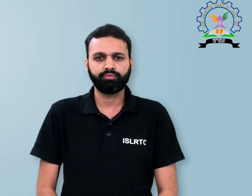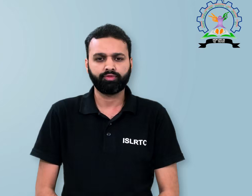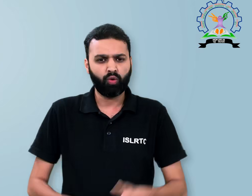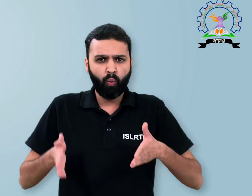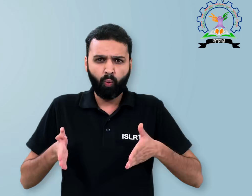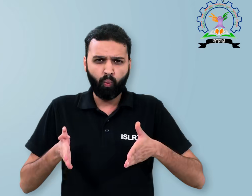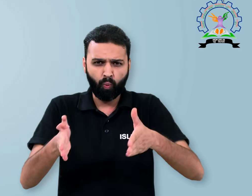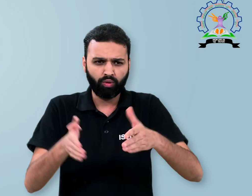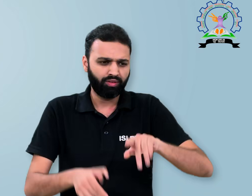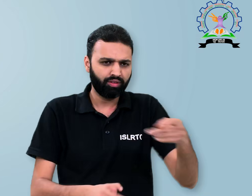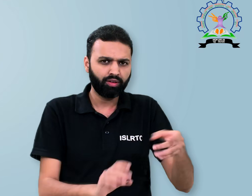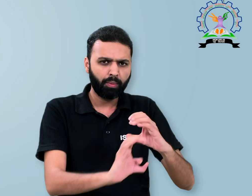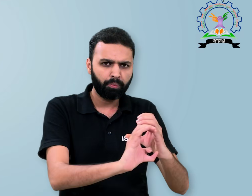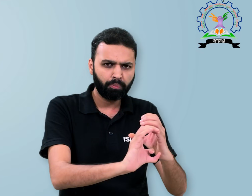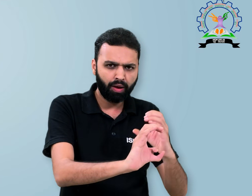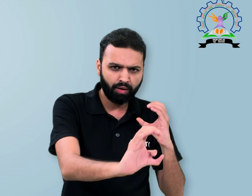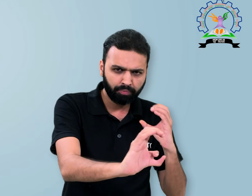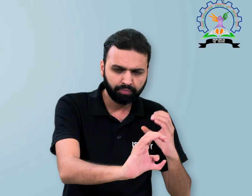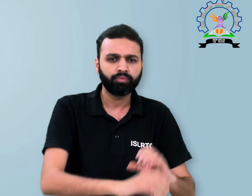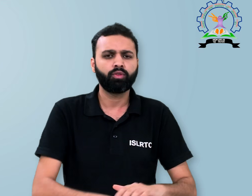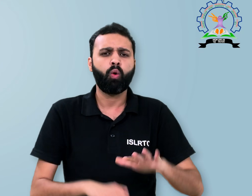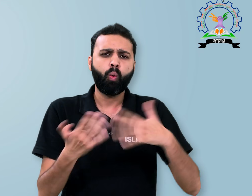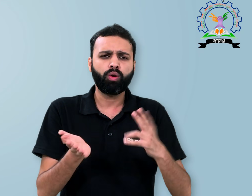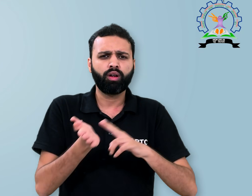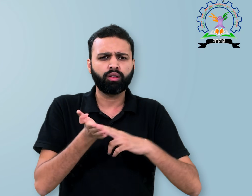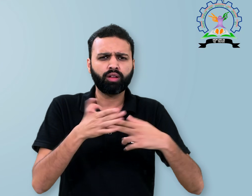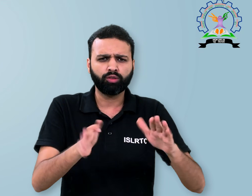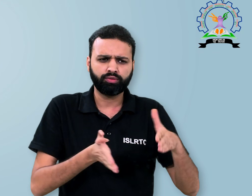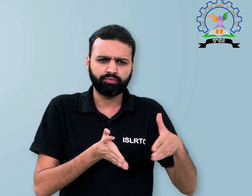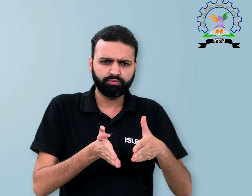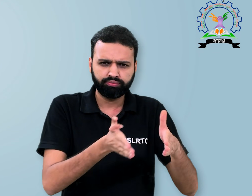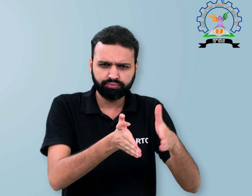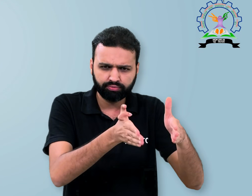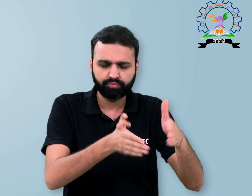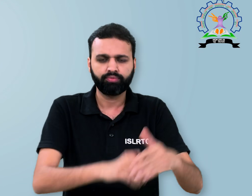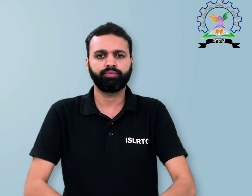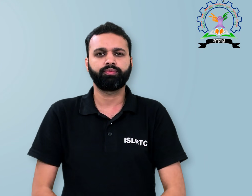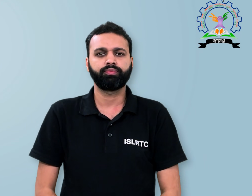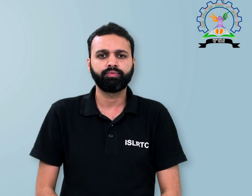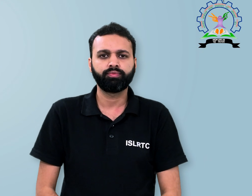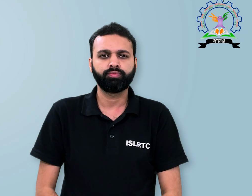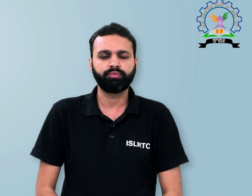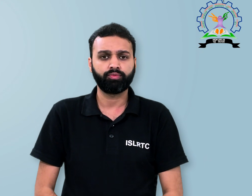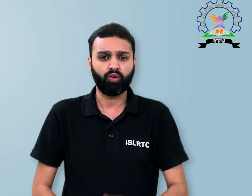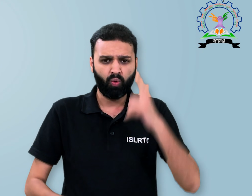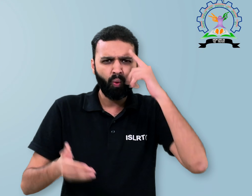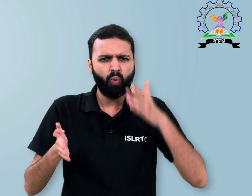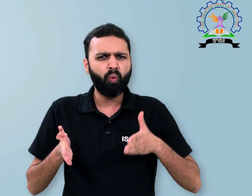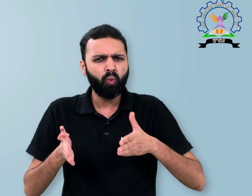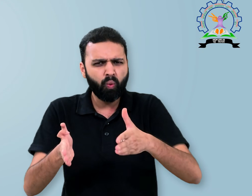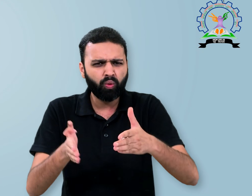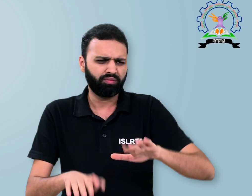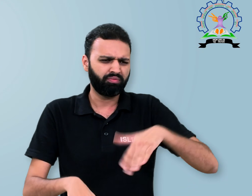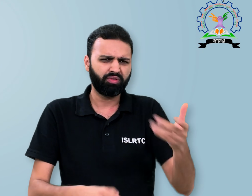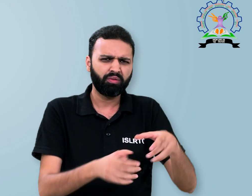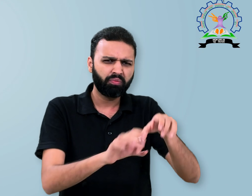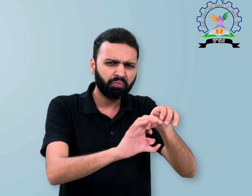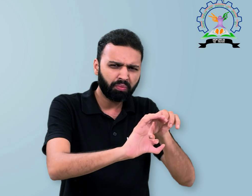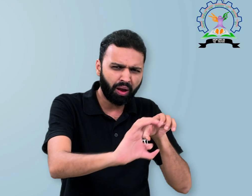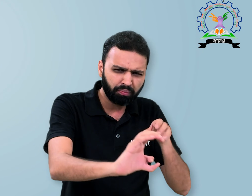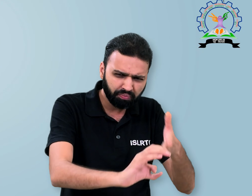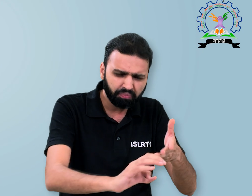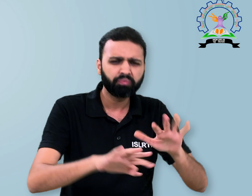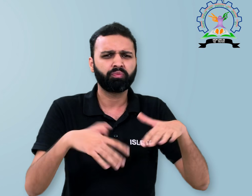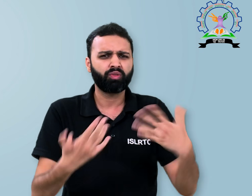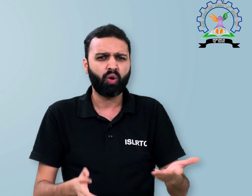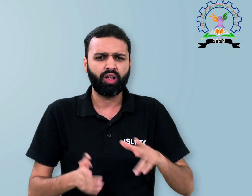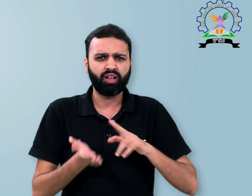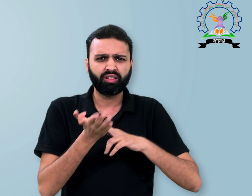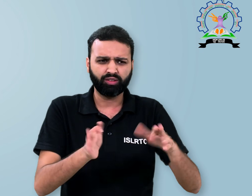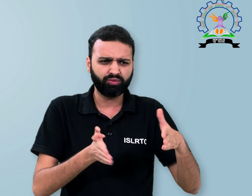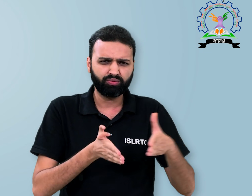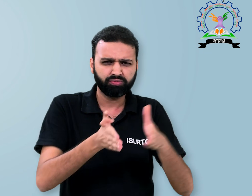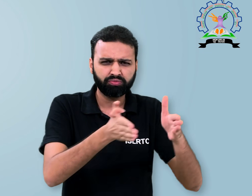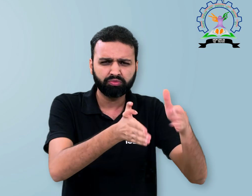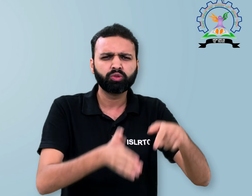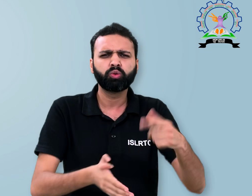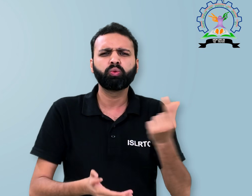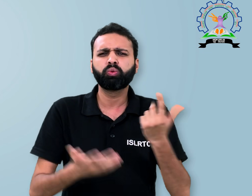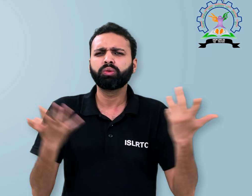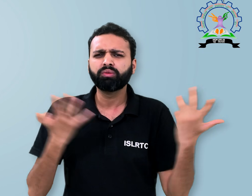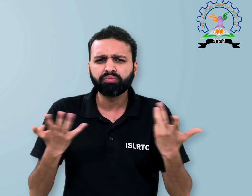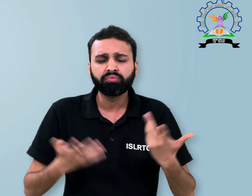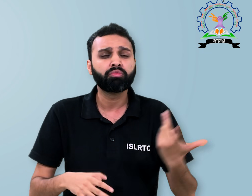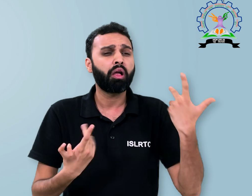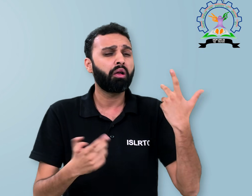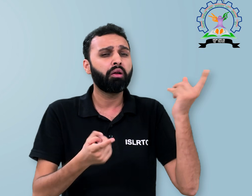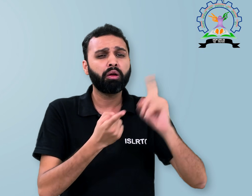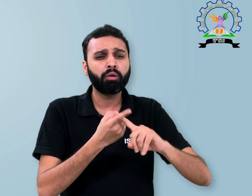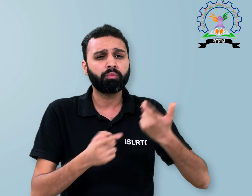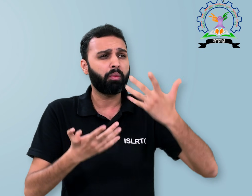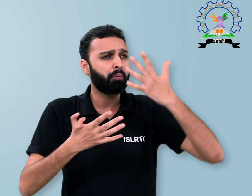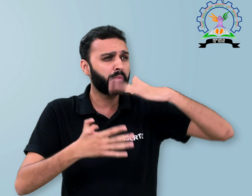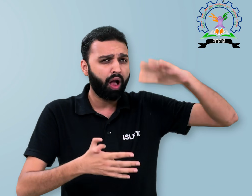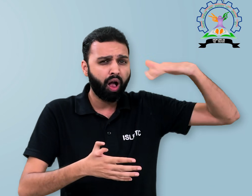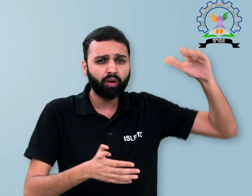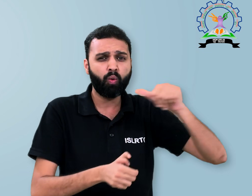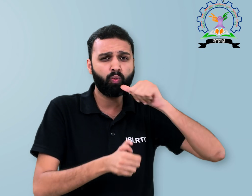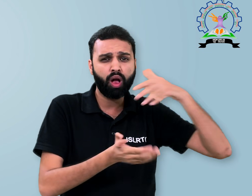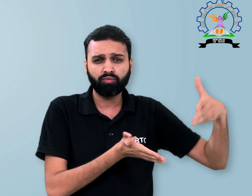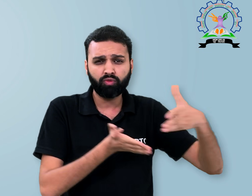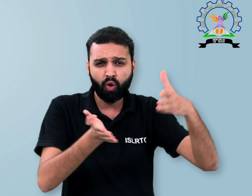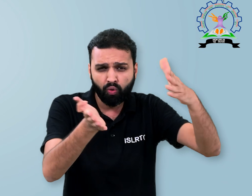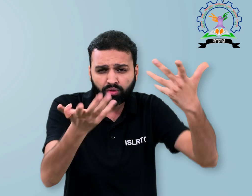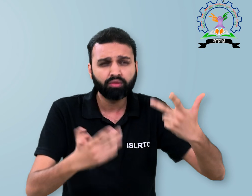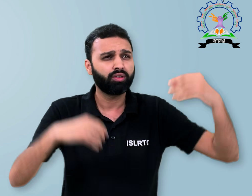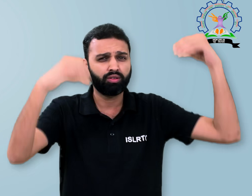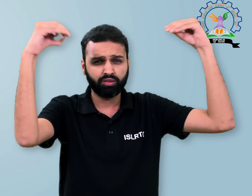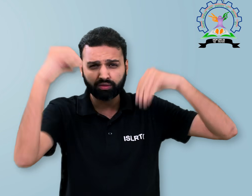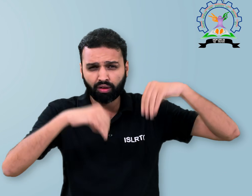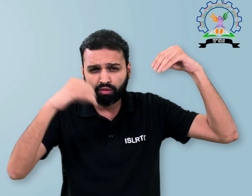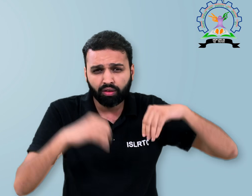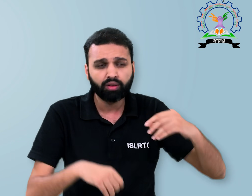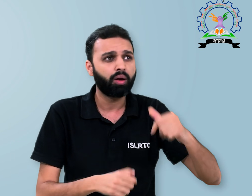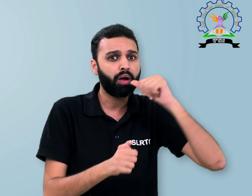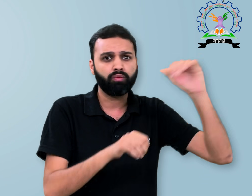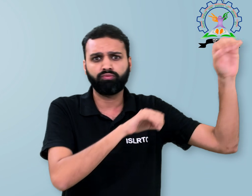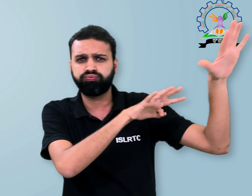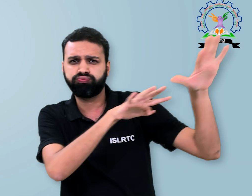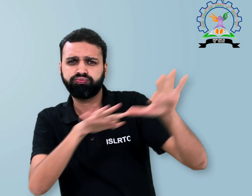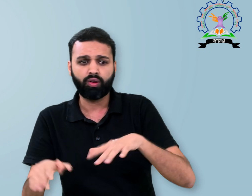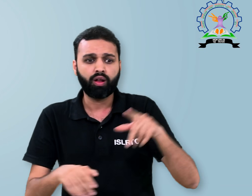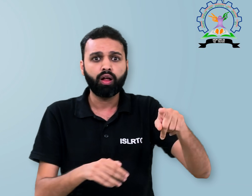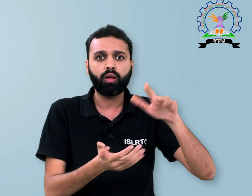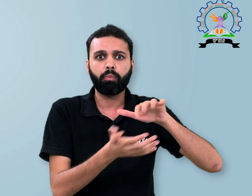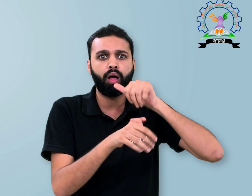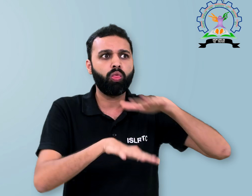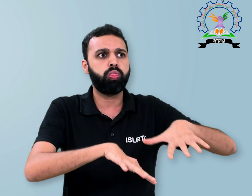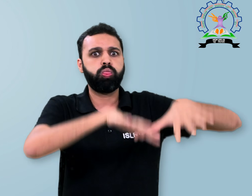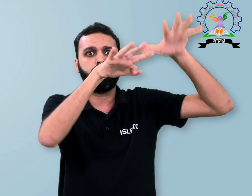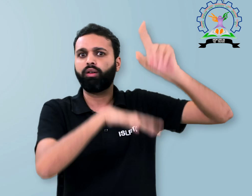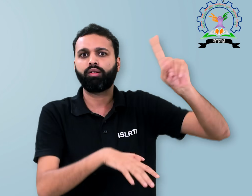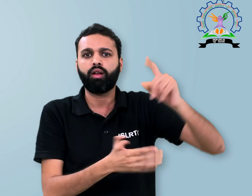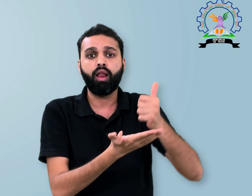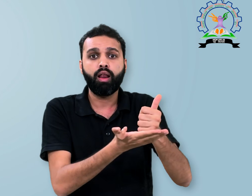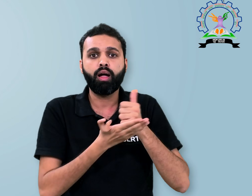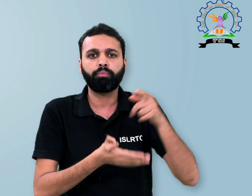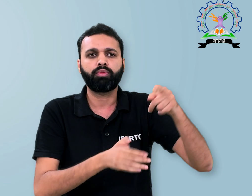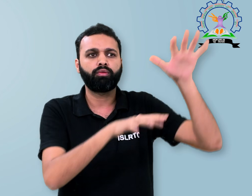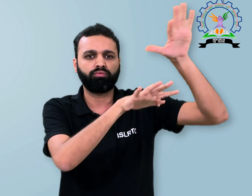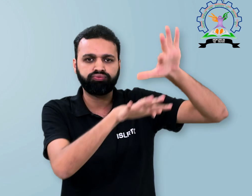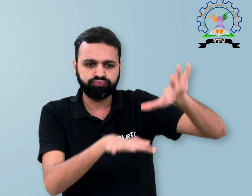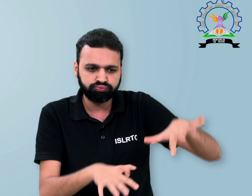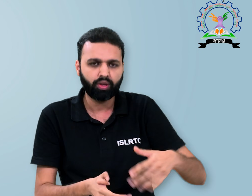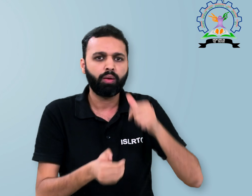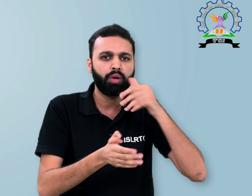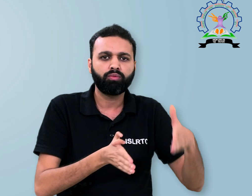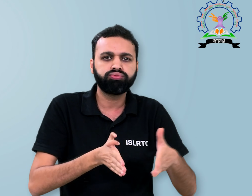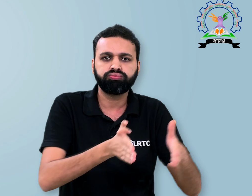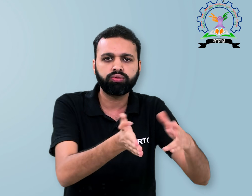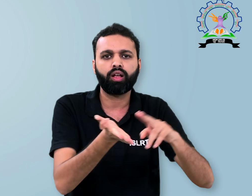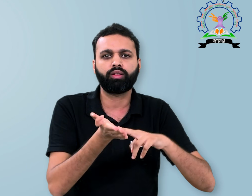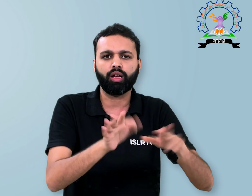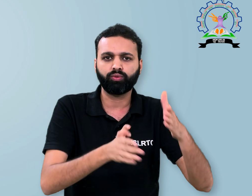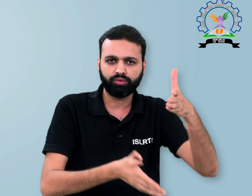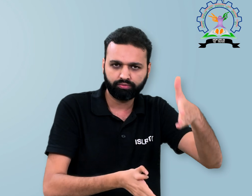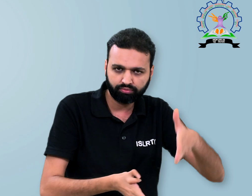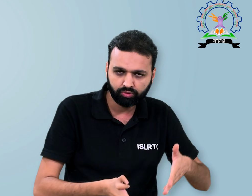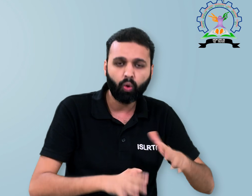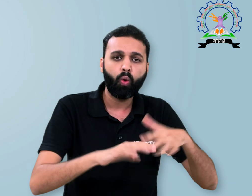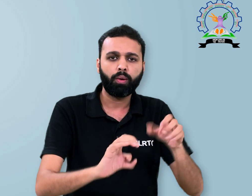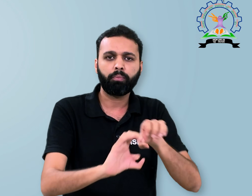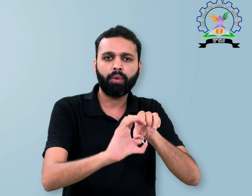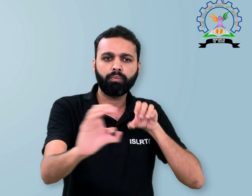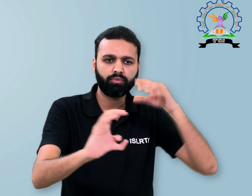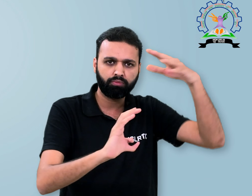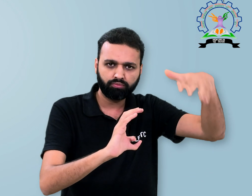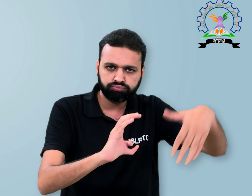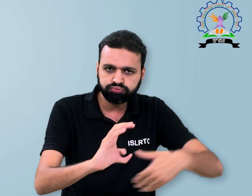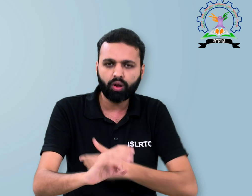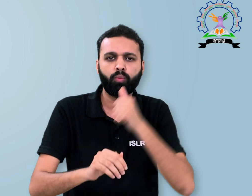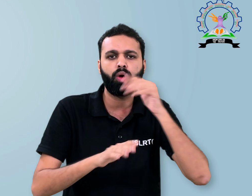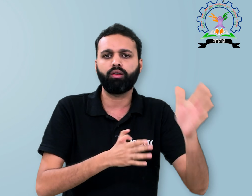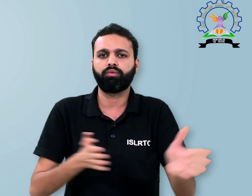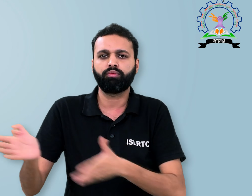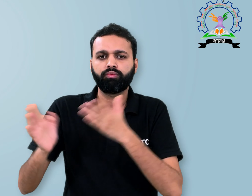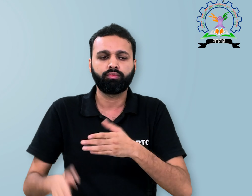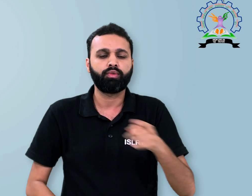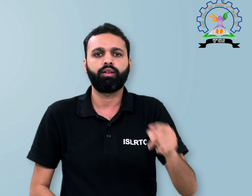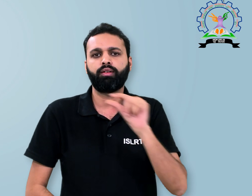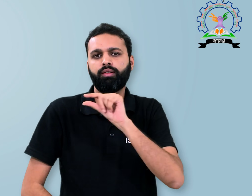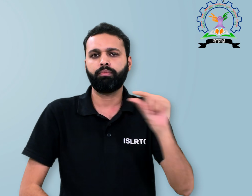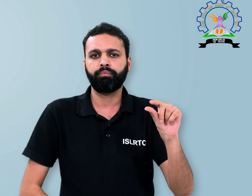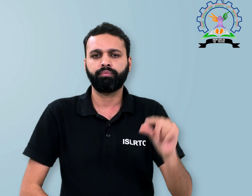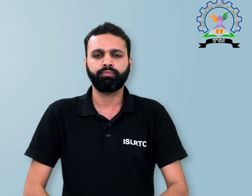Drainage Drainage refers to the natural or artificial removal of water from an area, typically through systems of rivers, streams, canals, or drainage infrastructure.